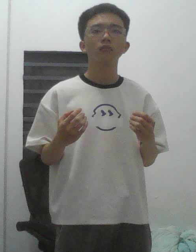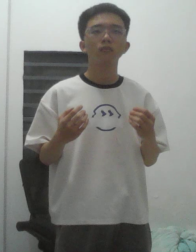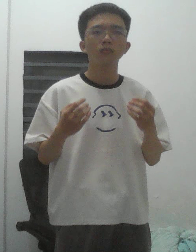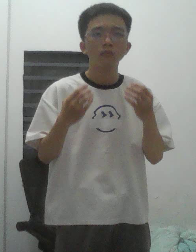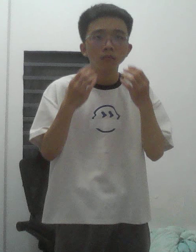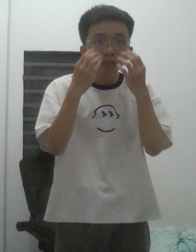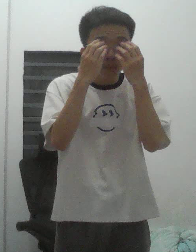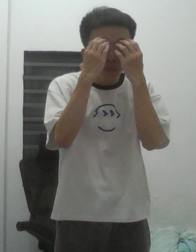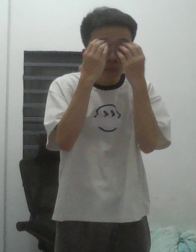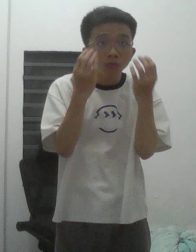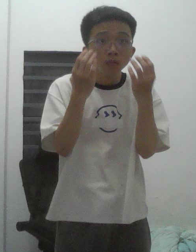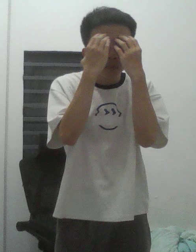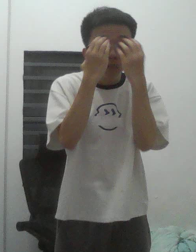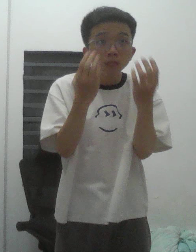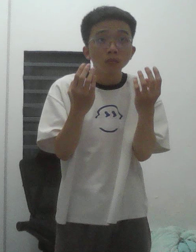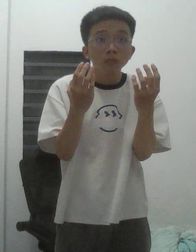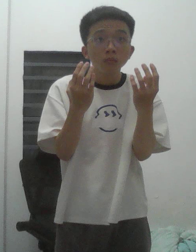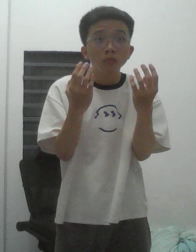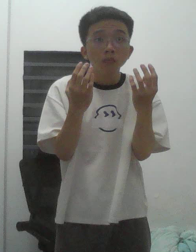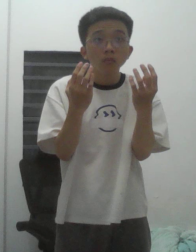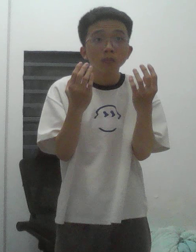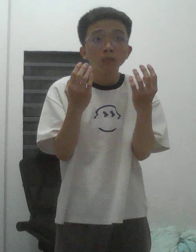ngac nhien